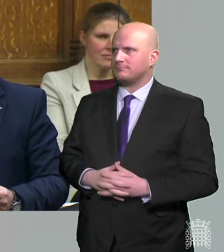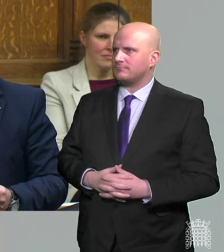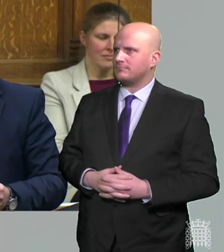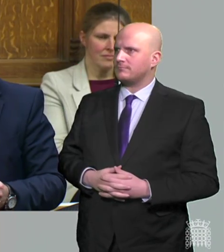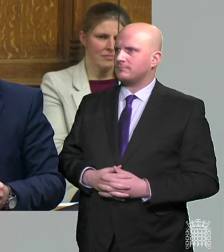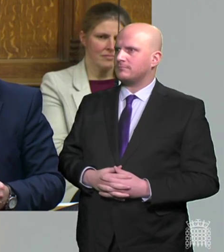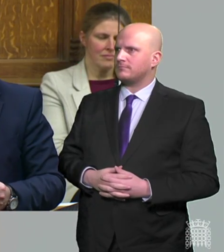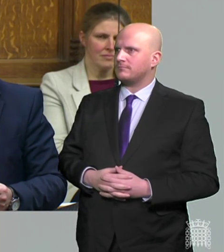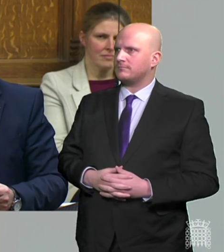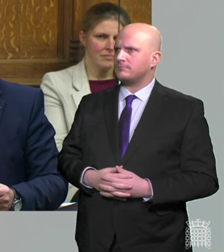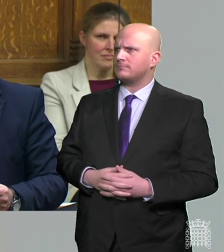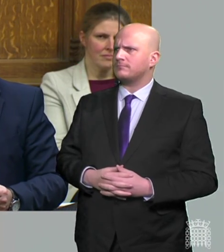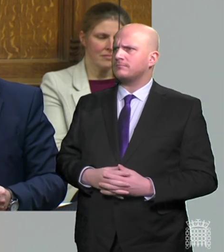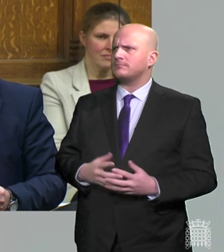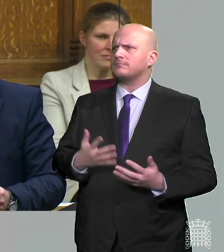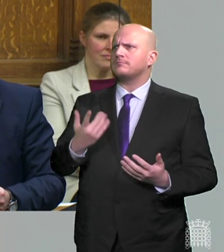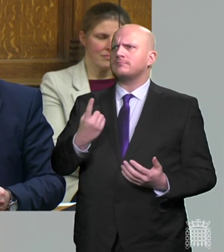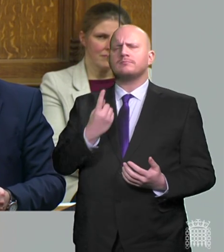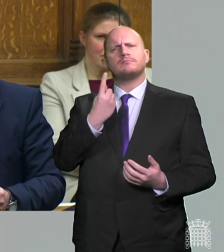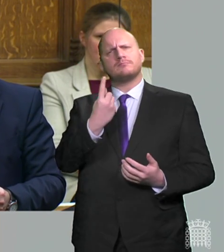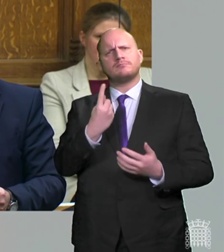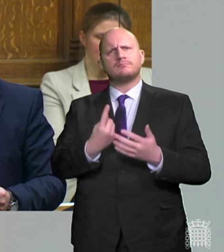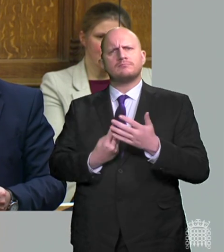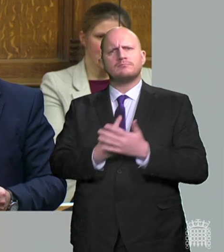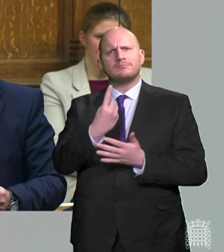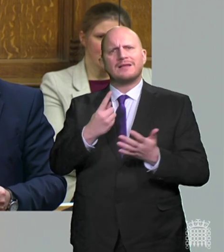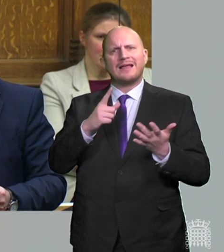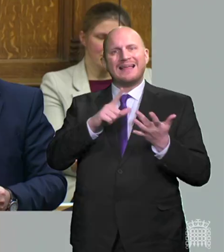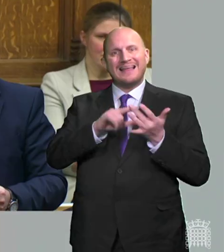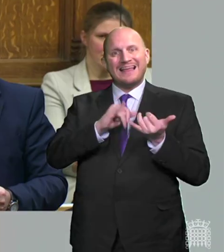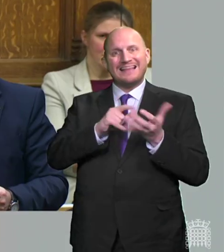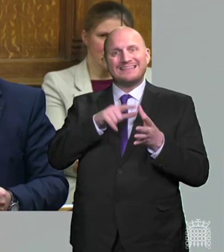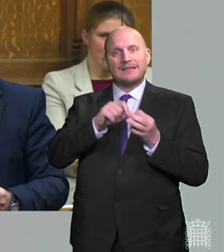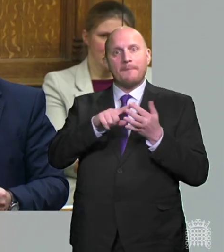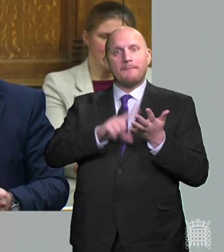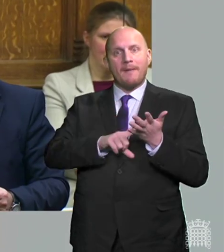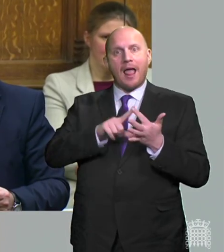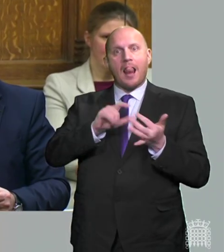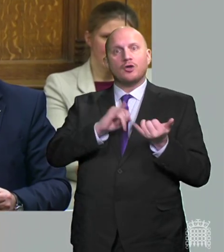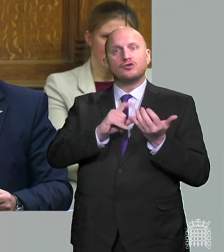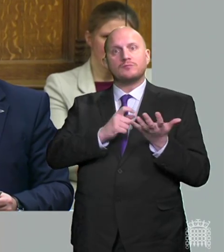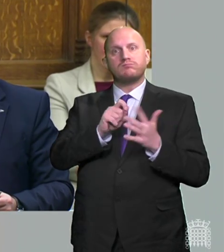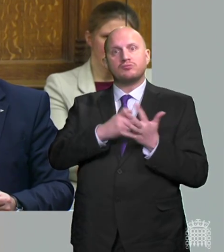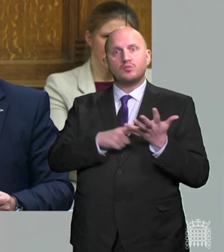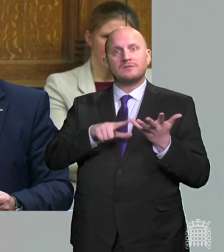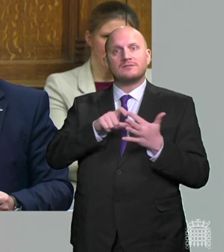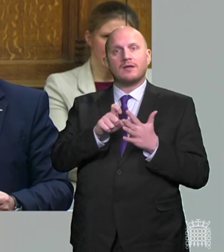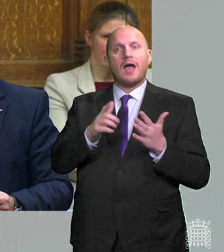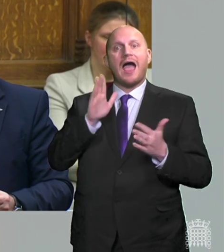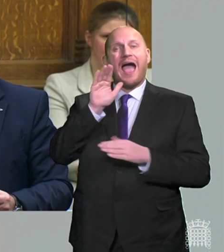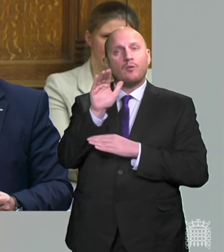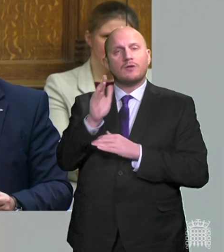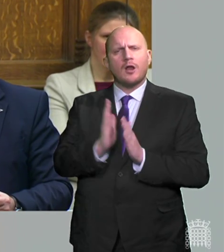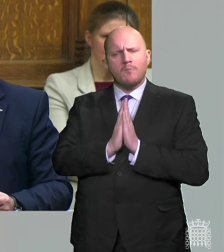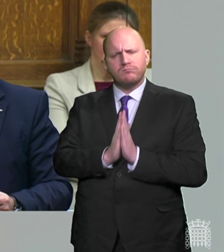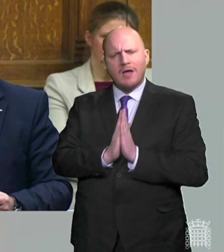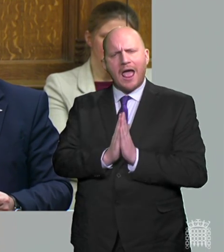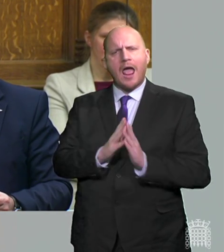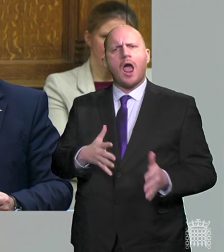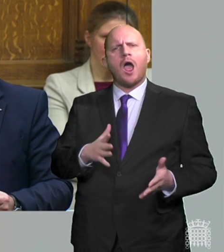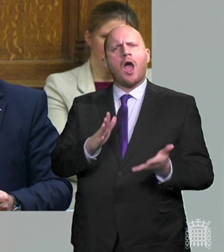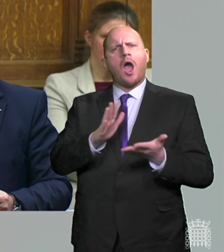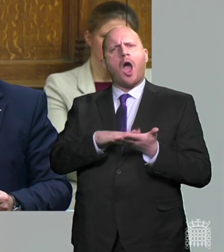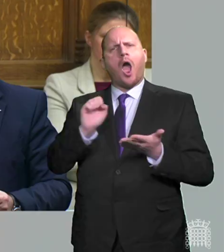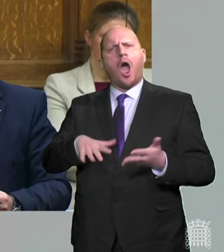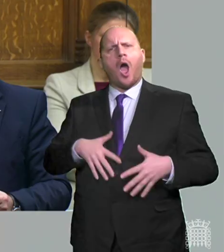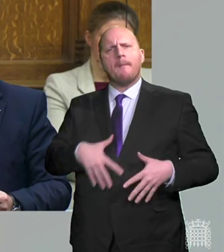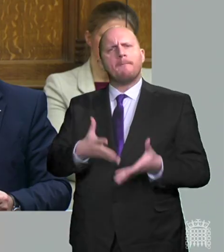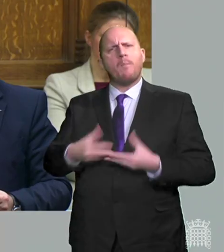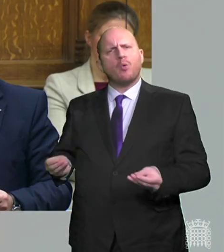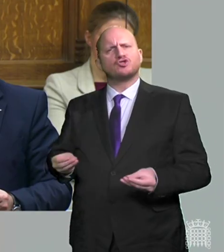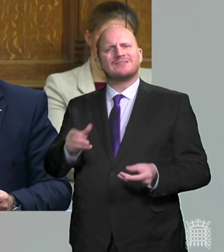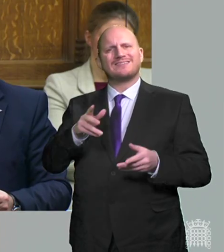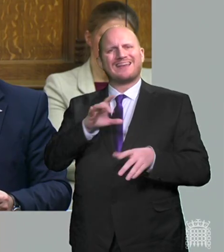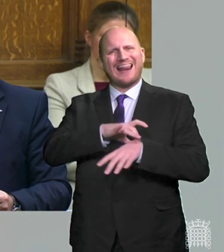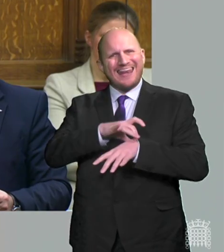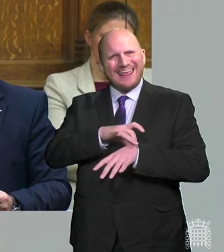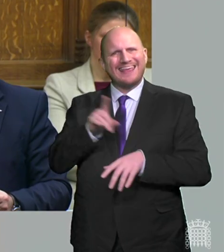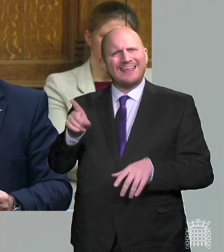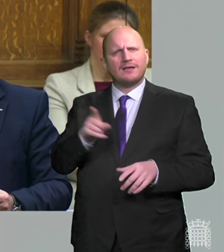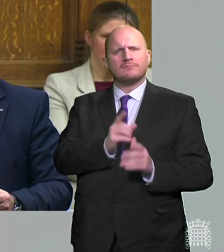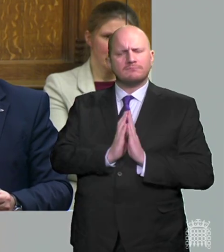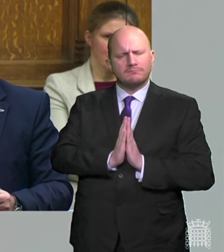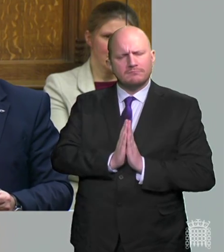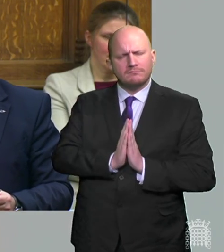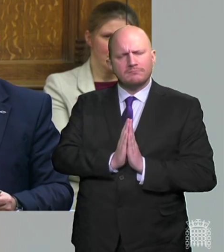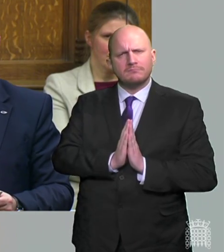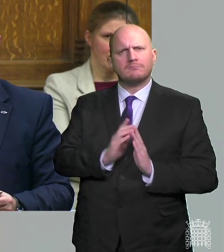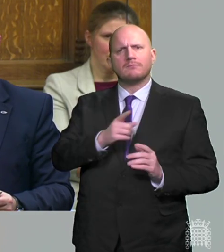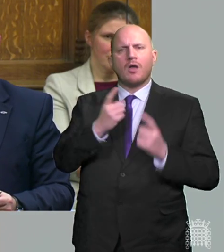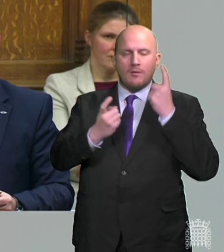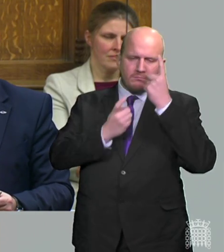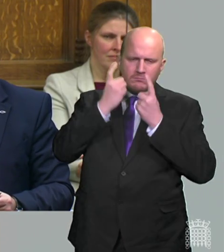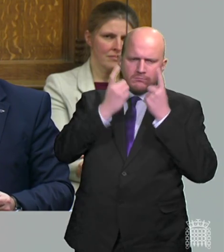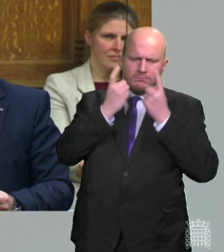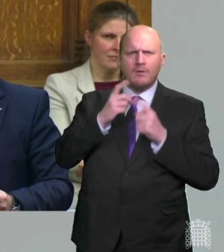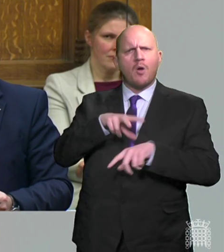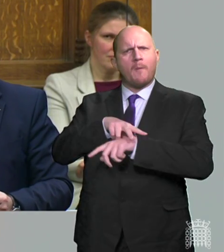Isabel Vaughan-Spruce was praying silently outside an abortion clinic in Birmingham when she was arrested and questioned by the police, not about her written or spoken words, but about her thoughts.